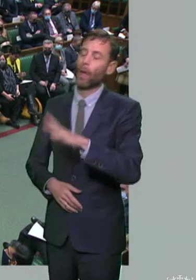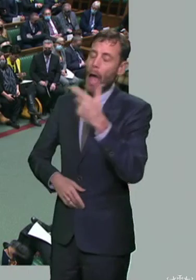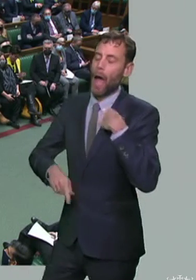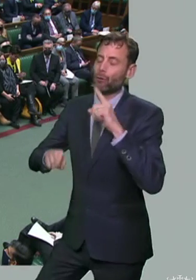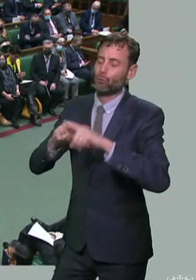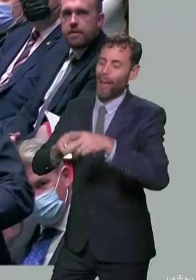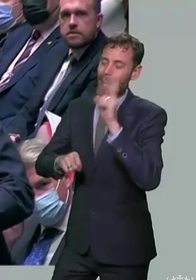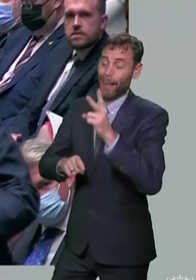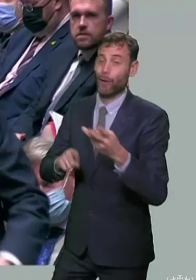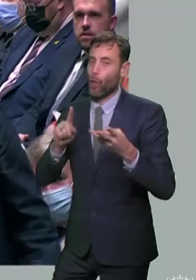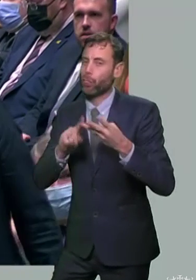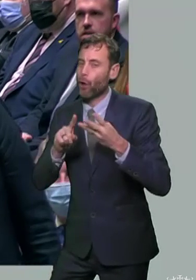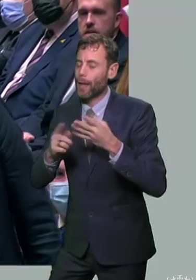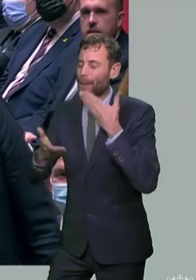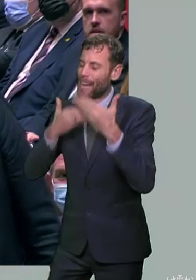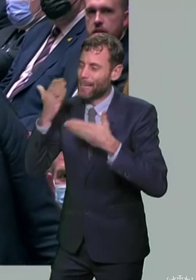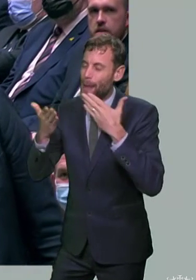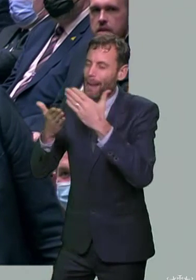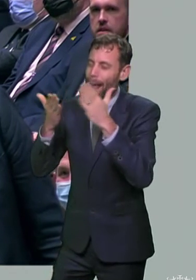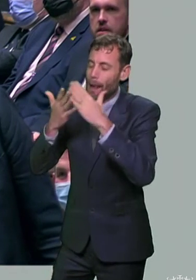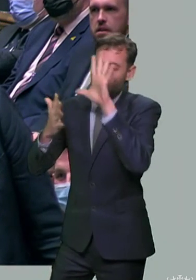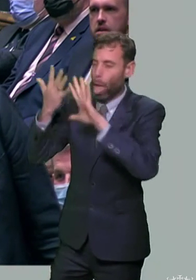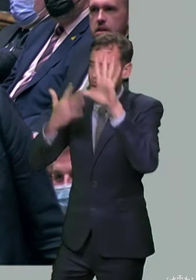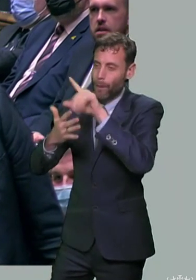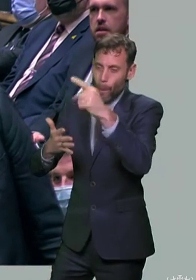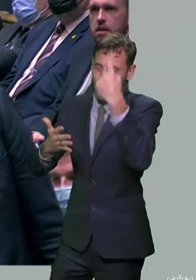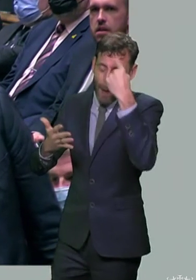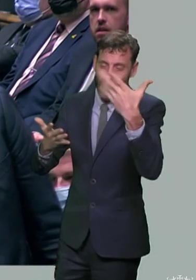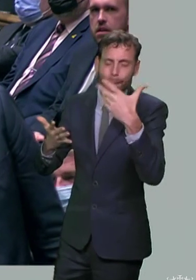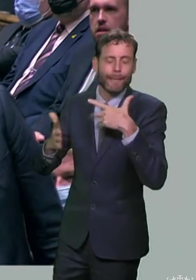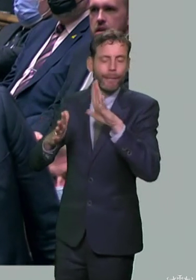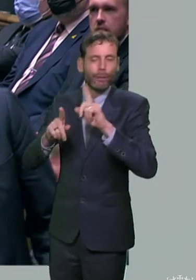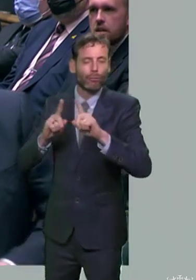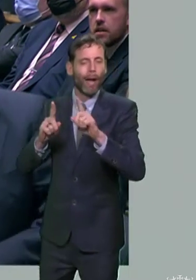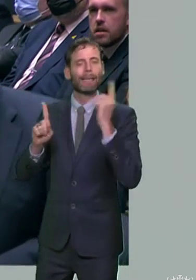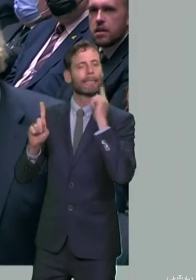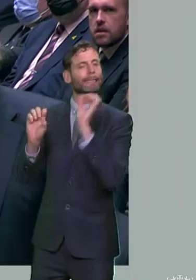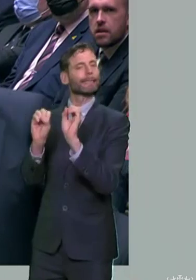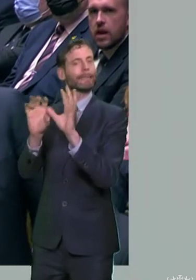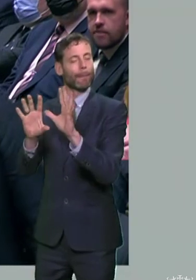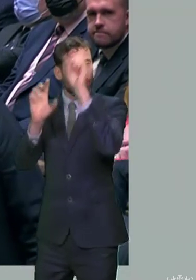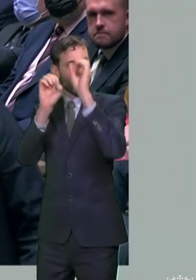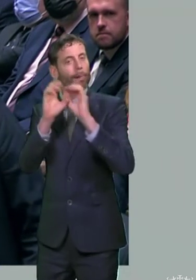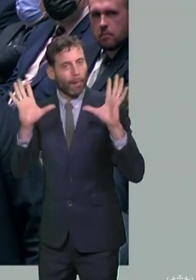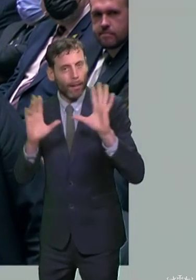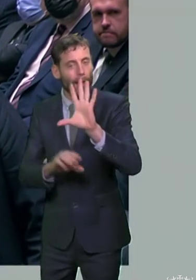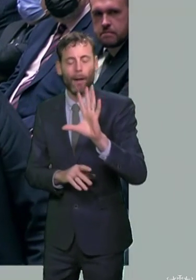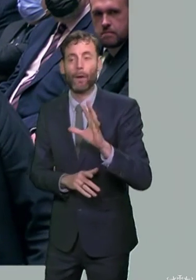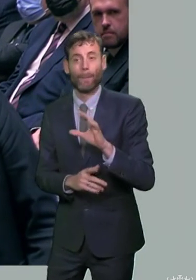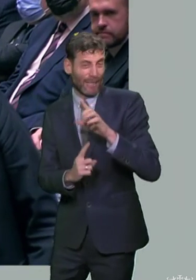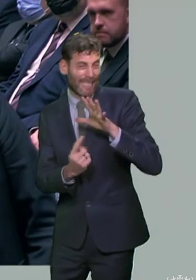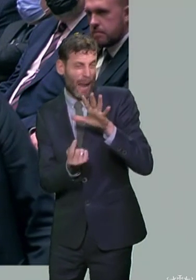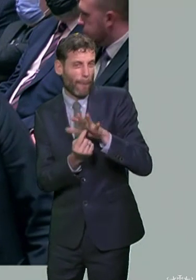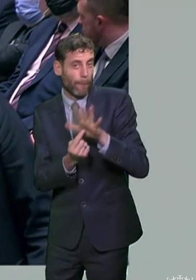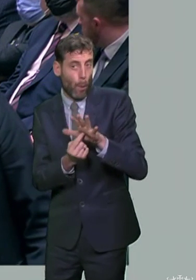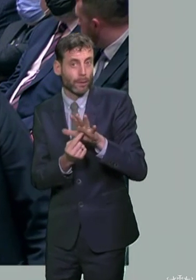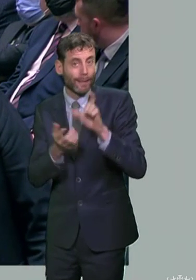I am going to have a third go at trying to clear this up in the befuddled mind of the right honourable and learned Gentleman, because it is important.